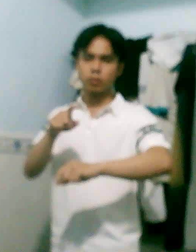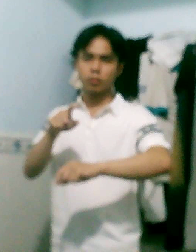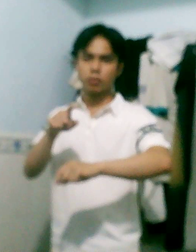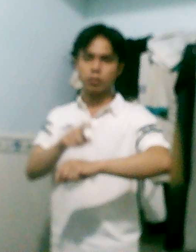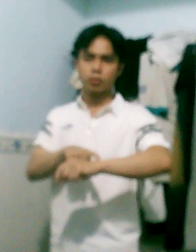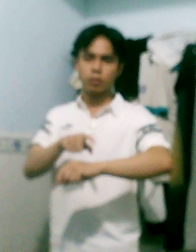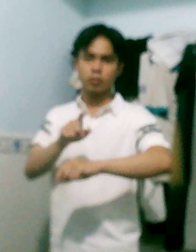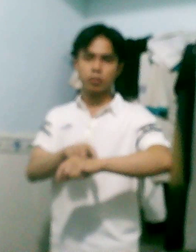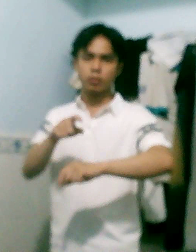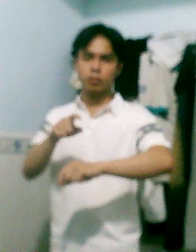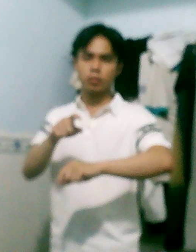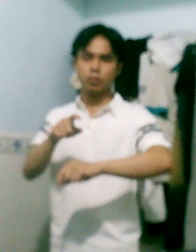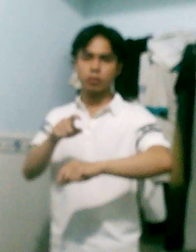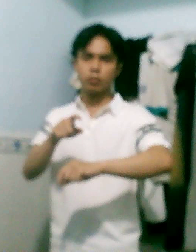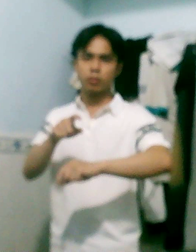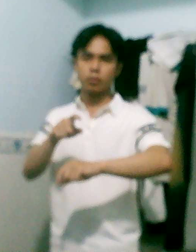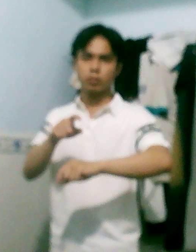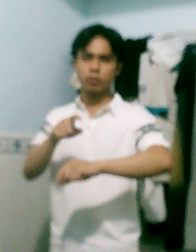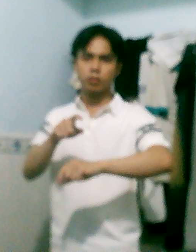gio